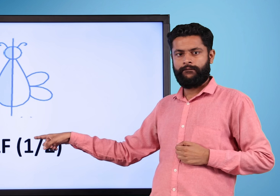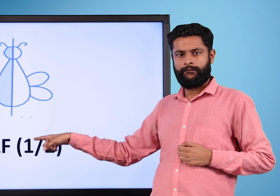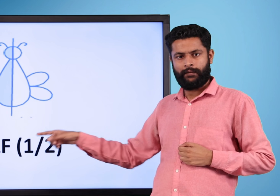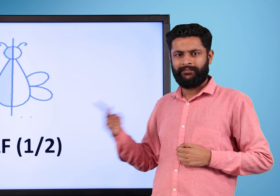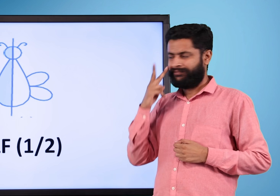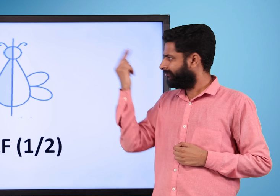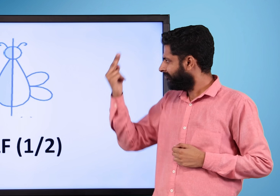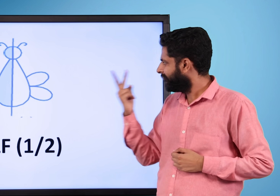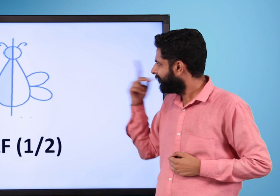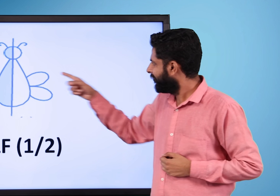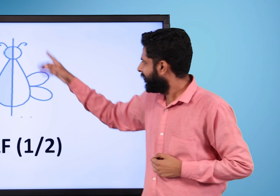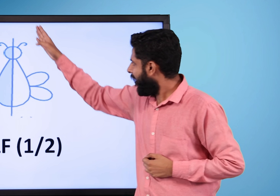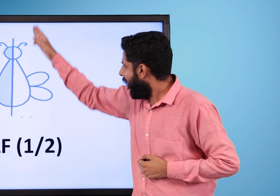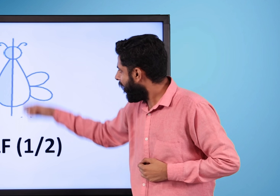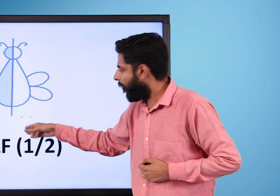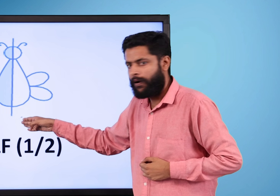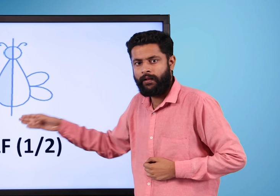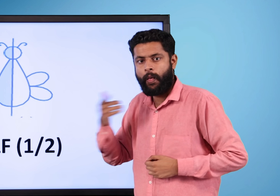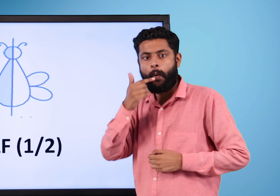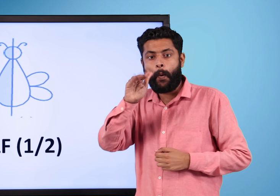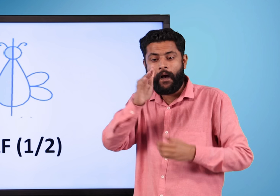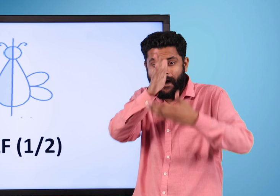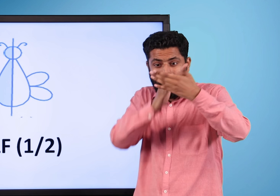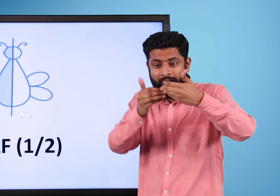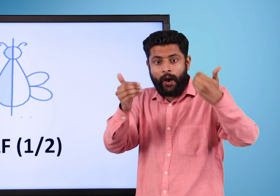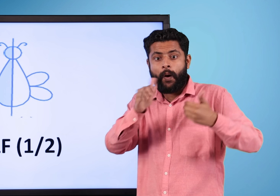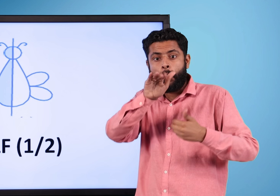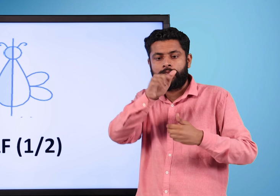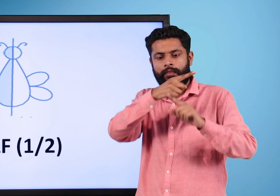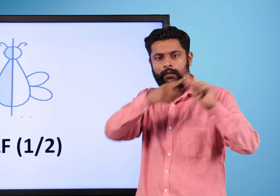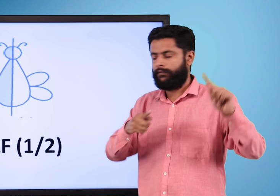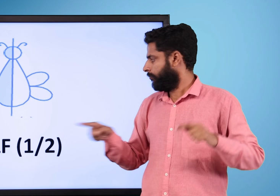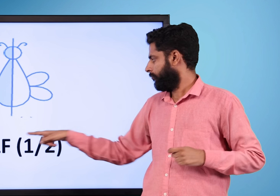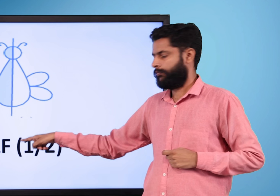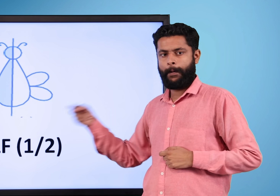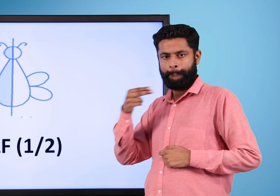For example, in this figure, this is a half.